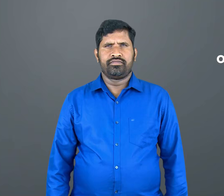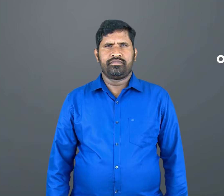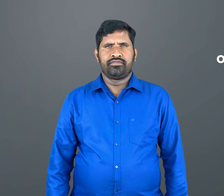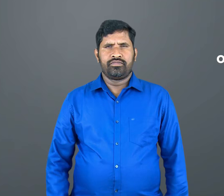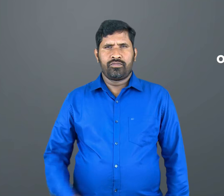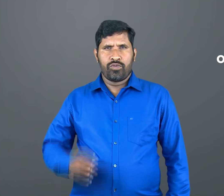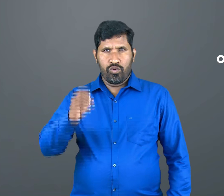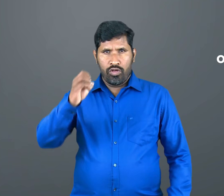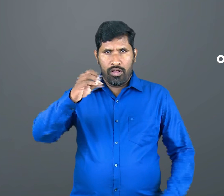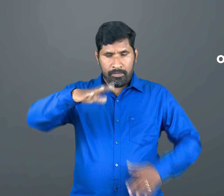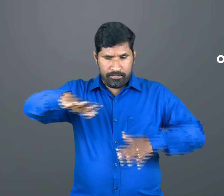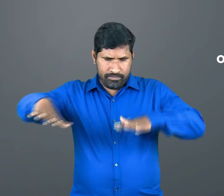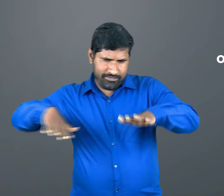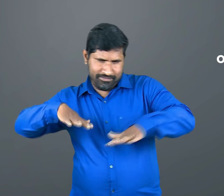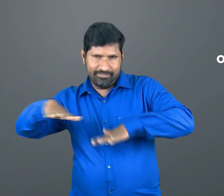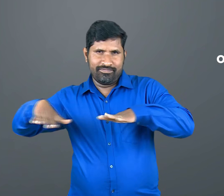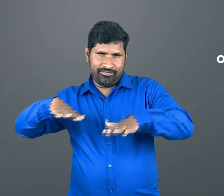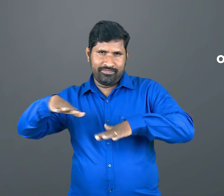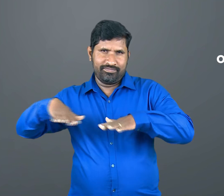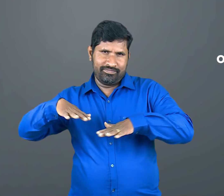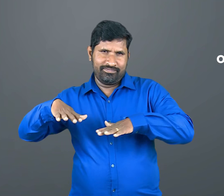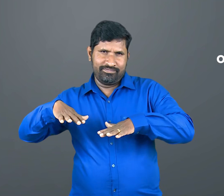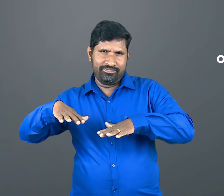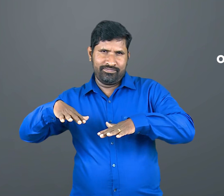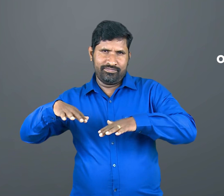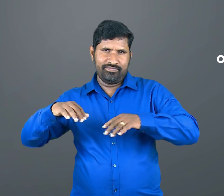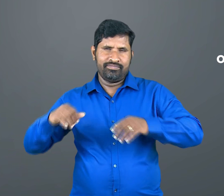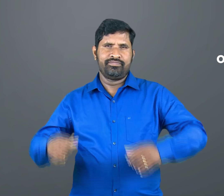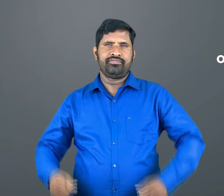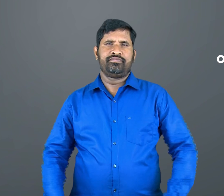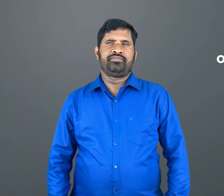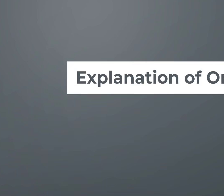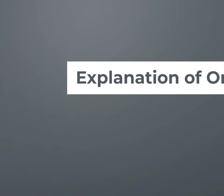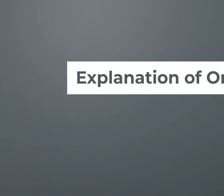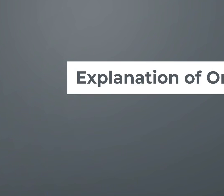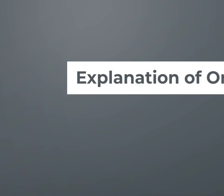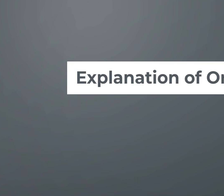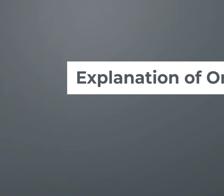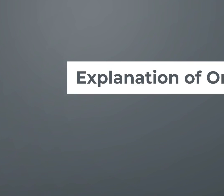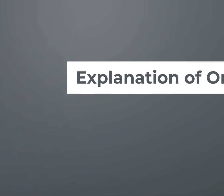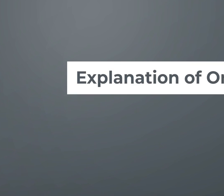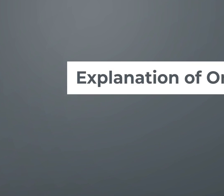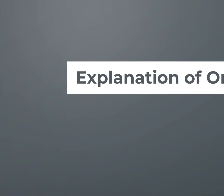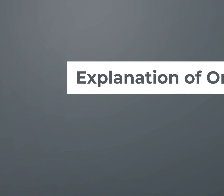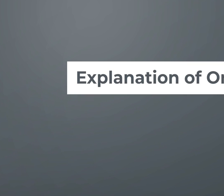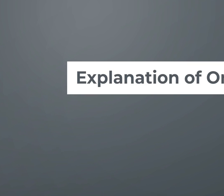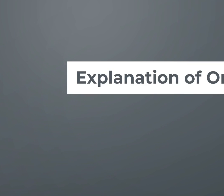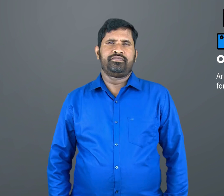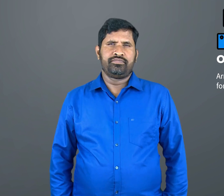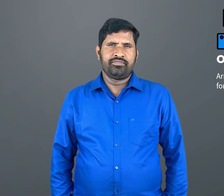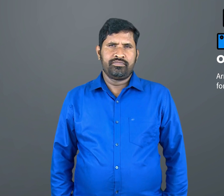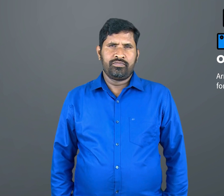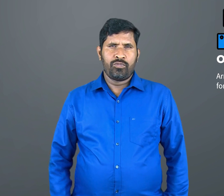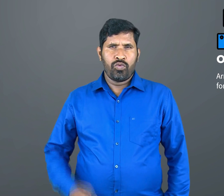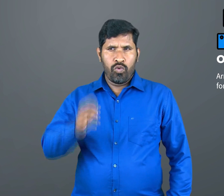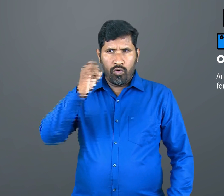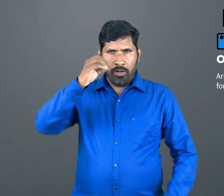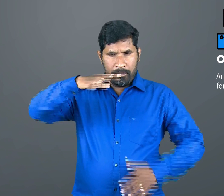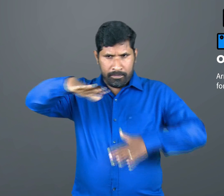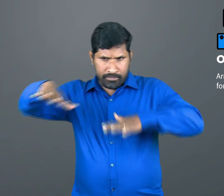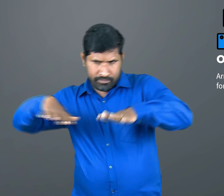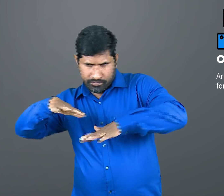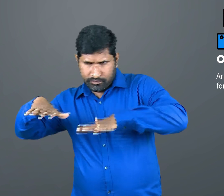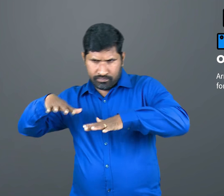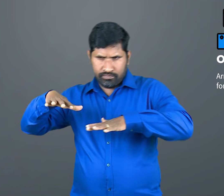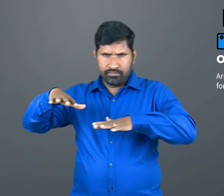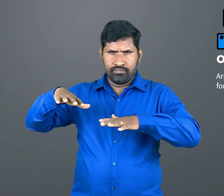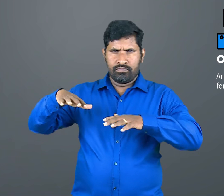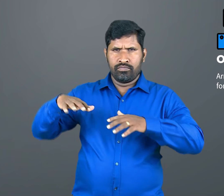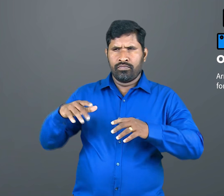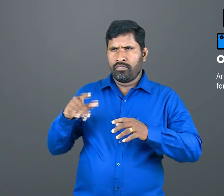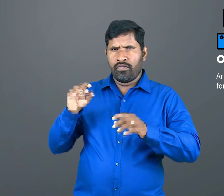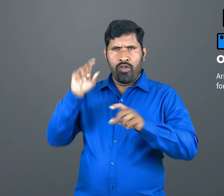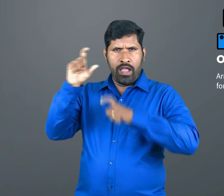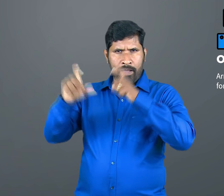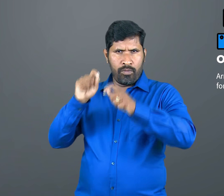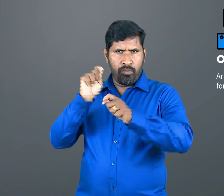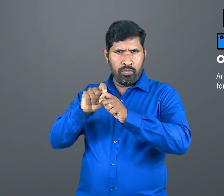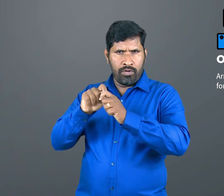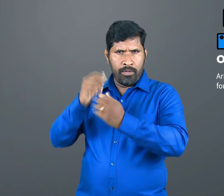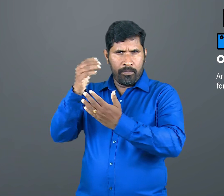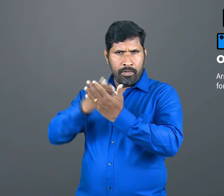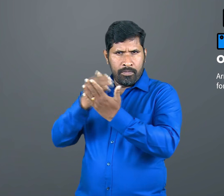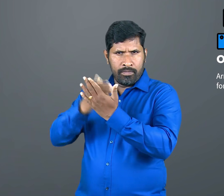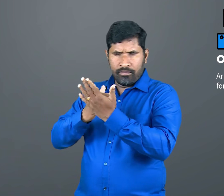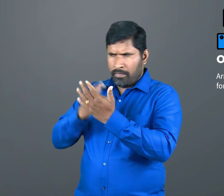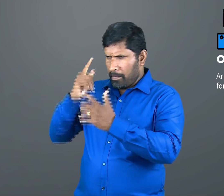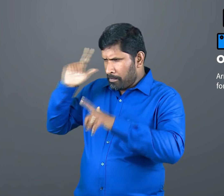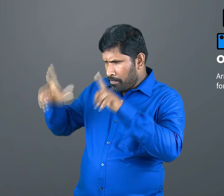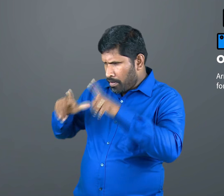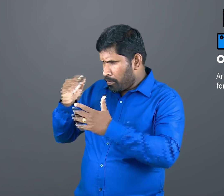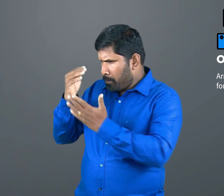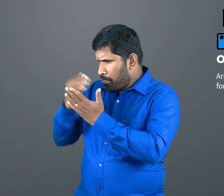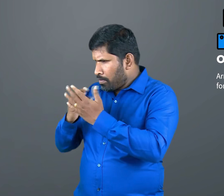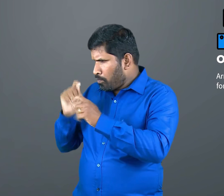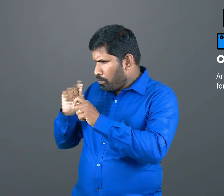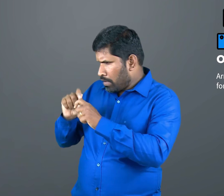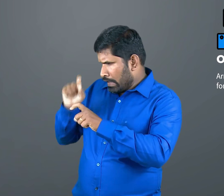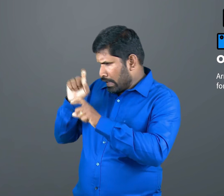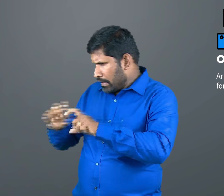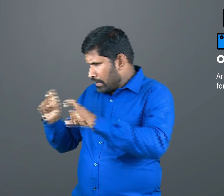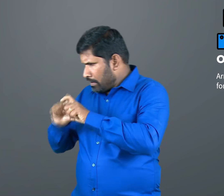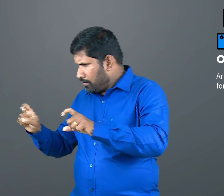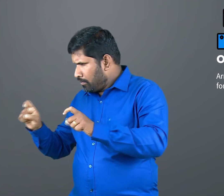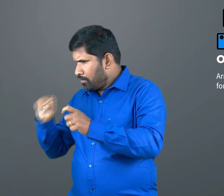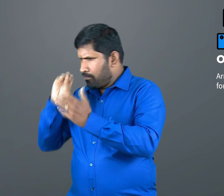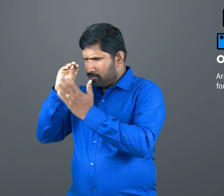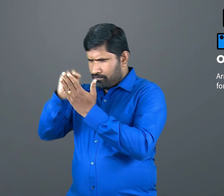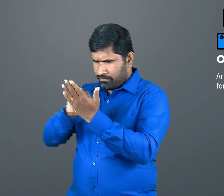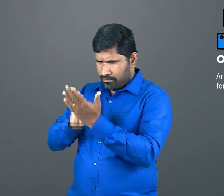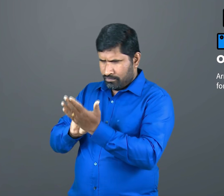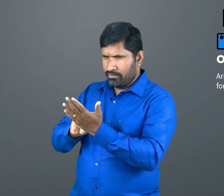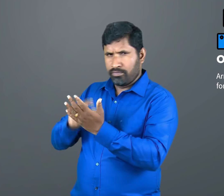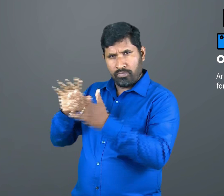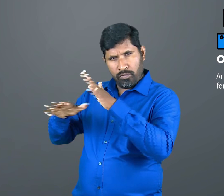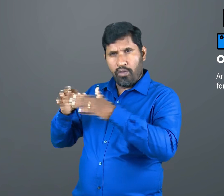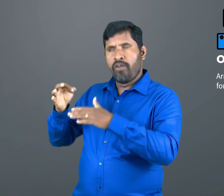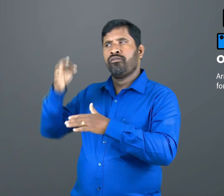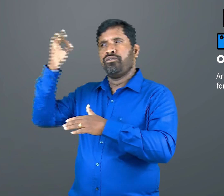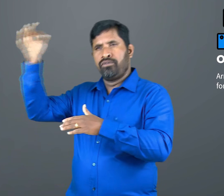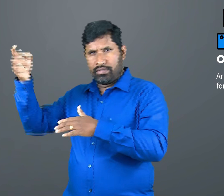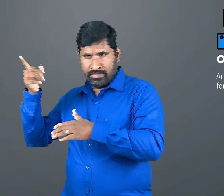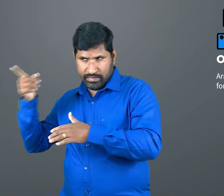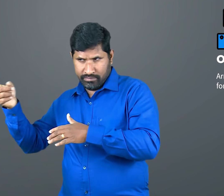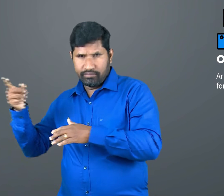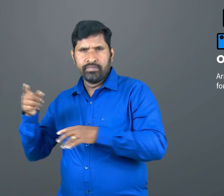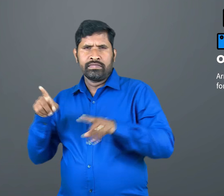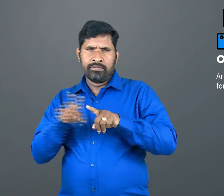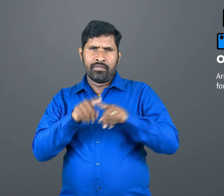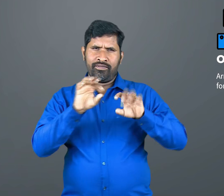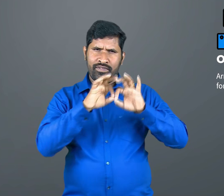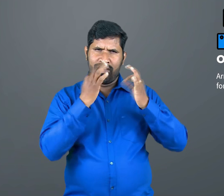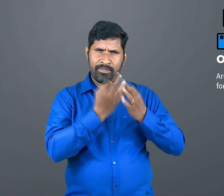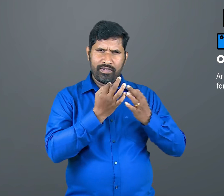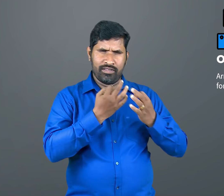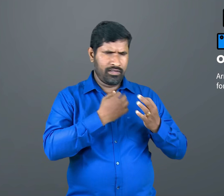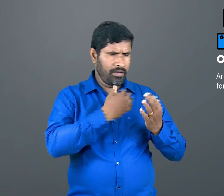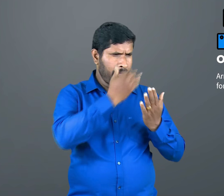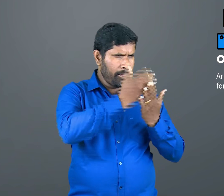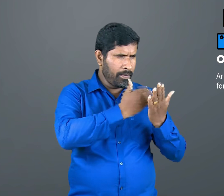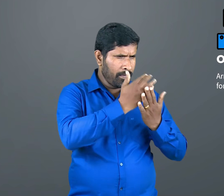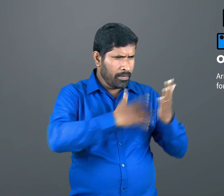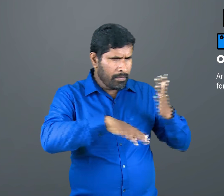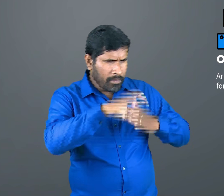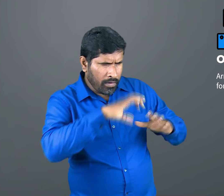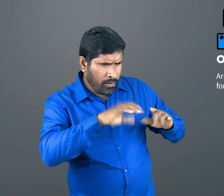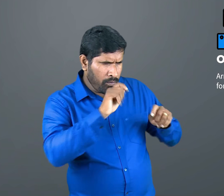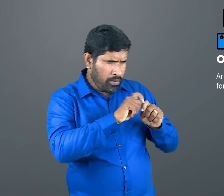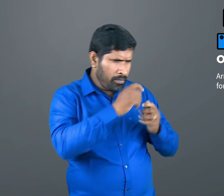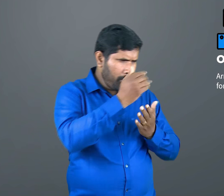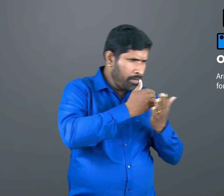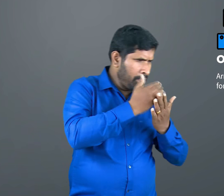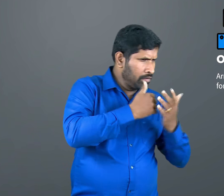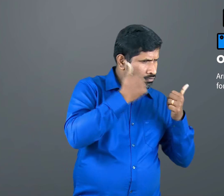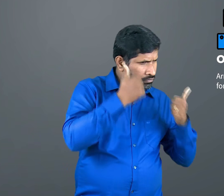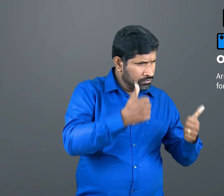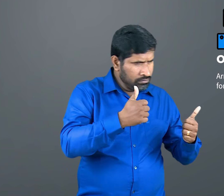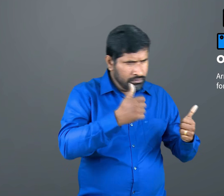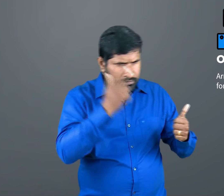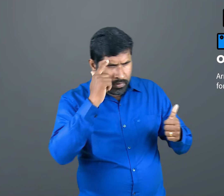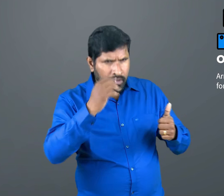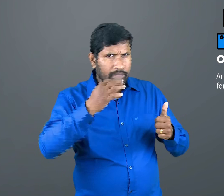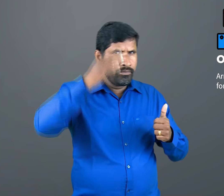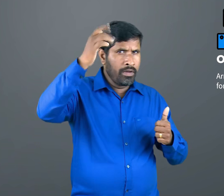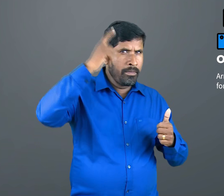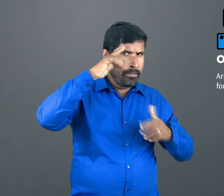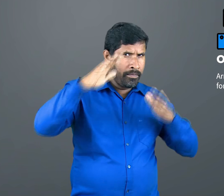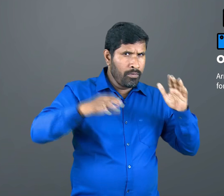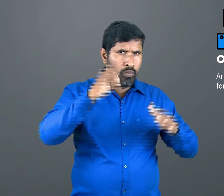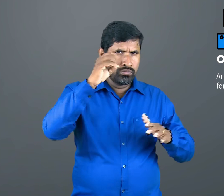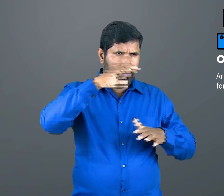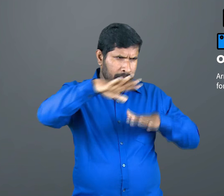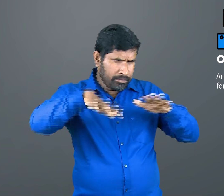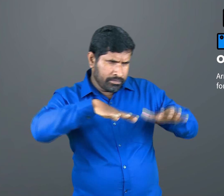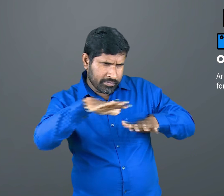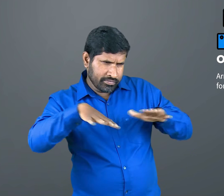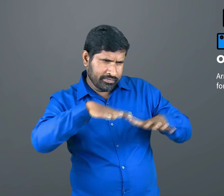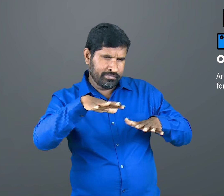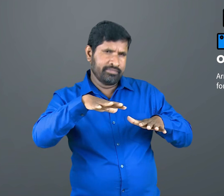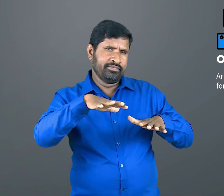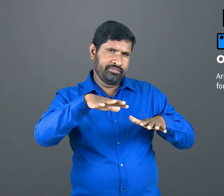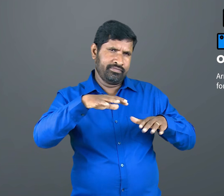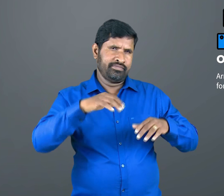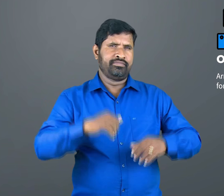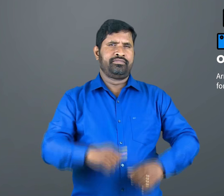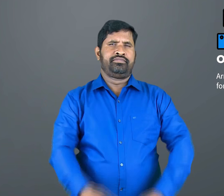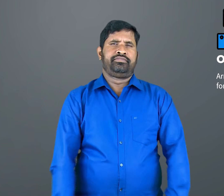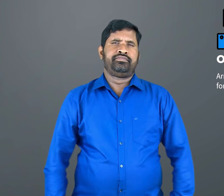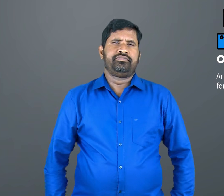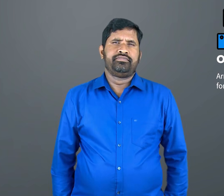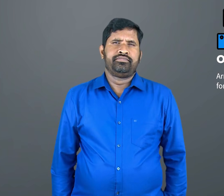Organise